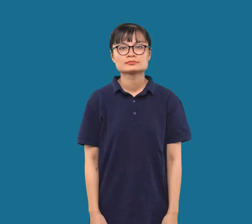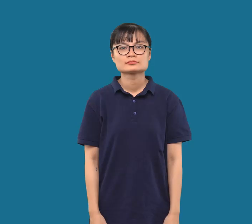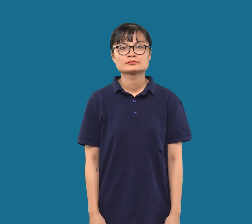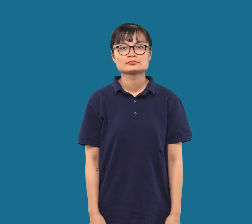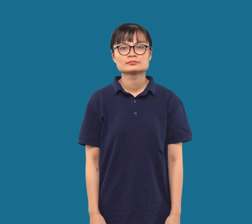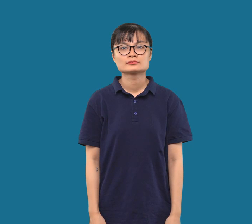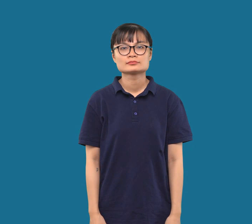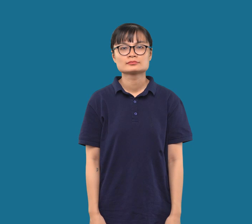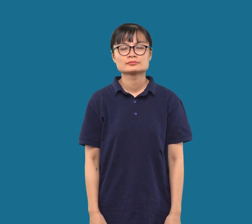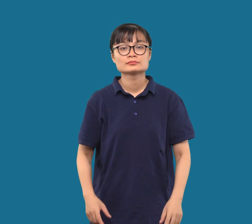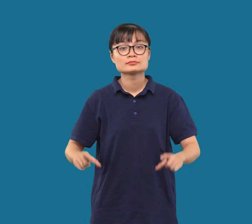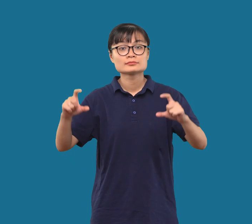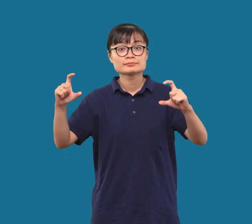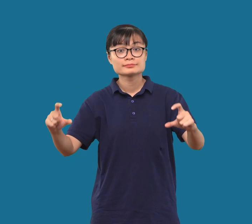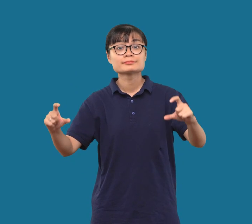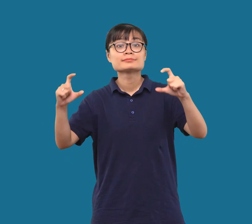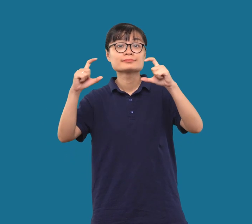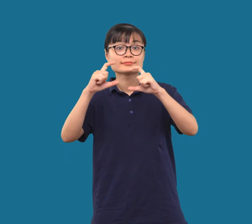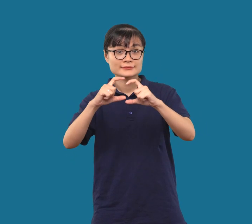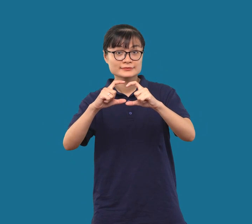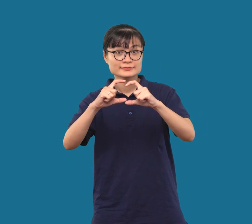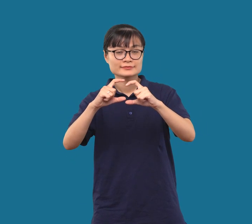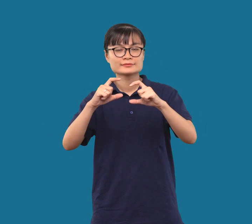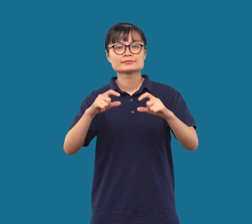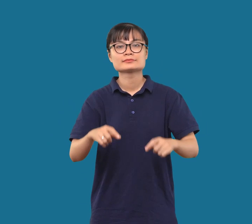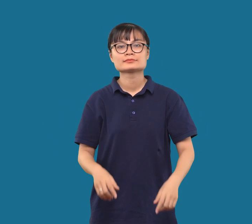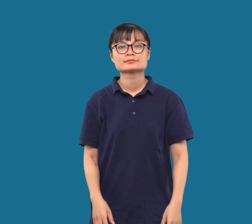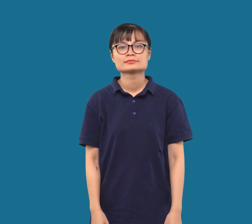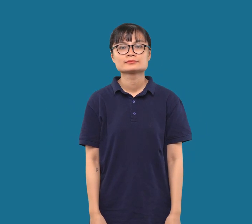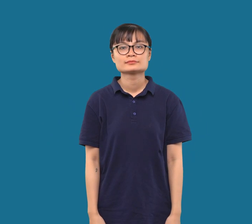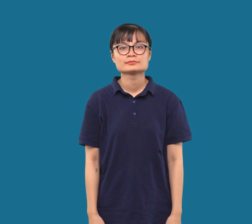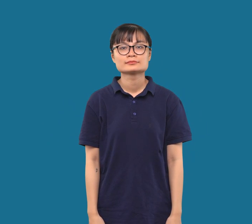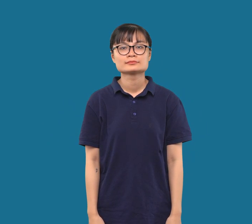ghép hình